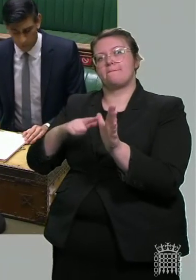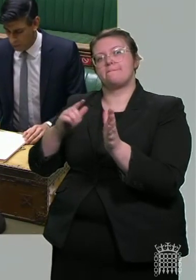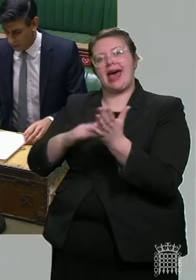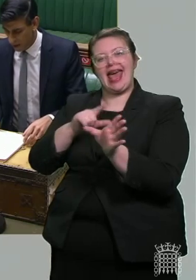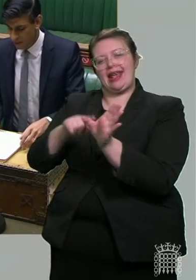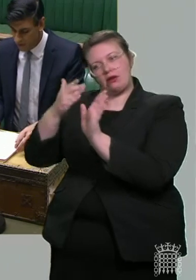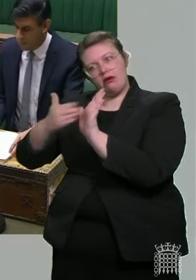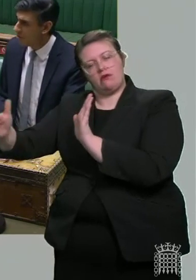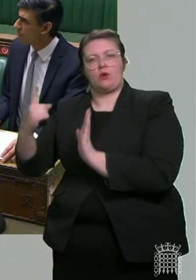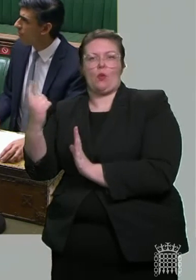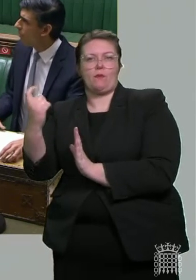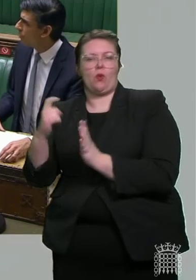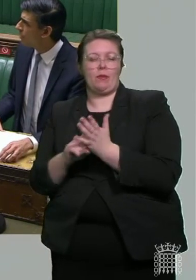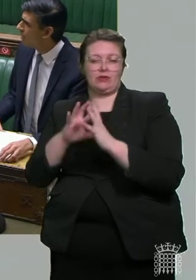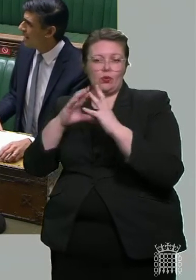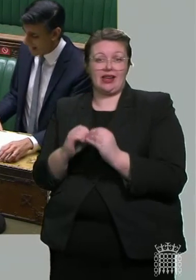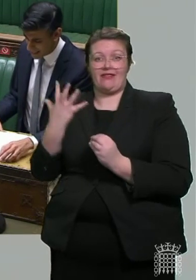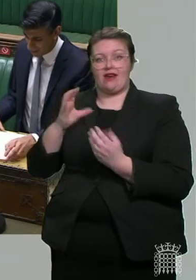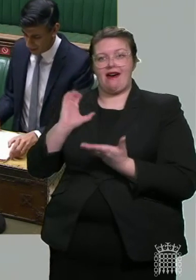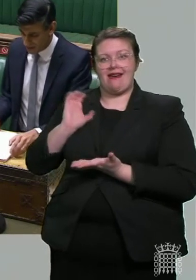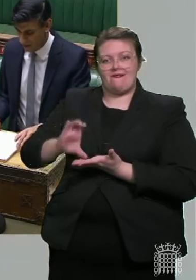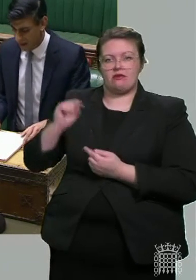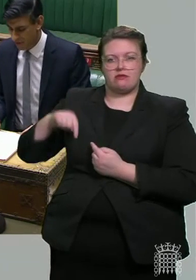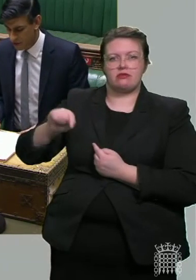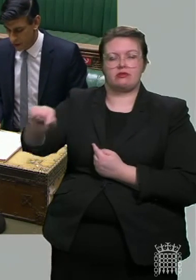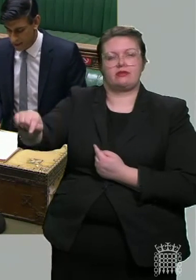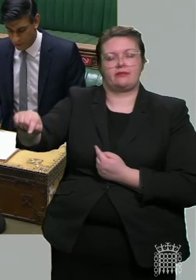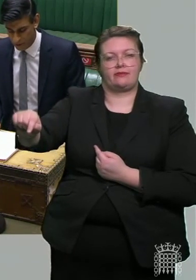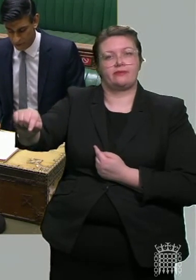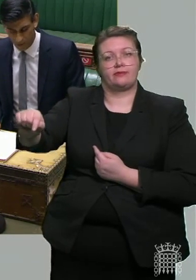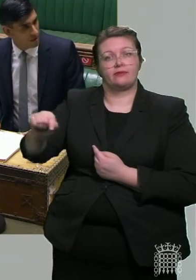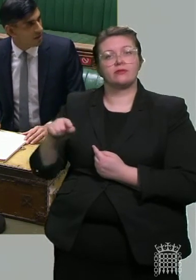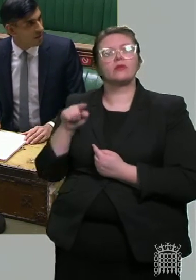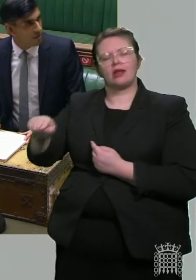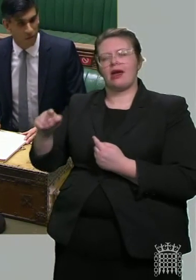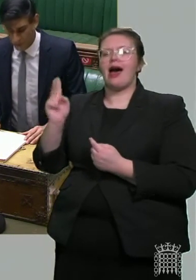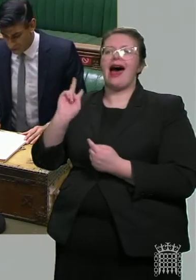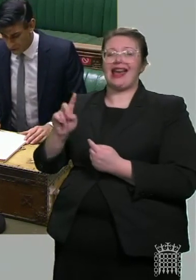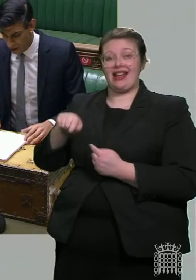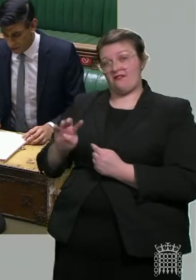The fourth grant will provide three months of support at 80% of average trading profits.